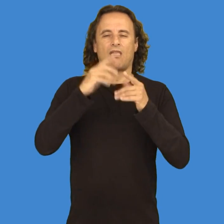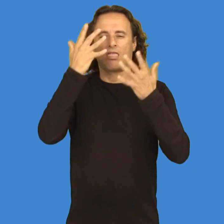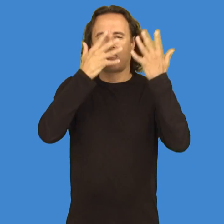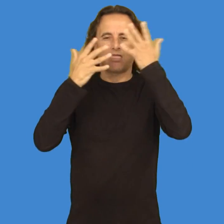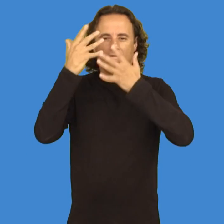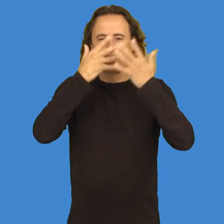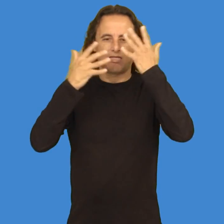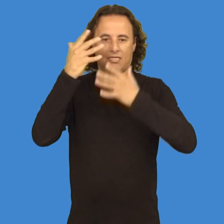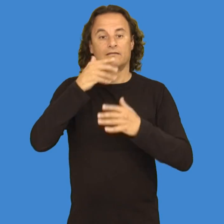marear